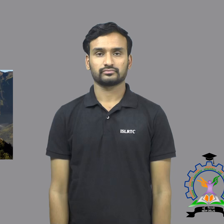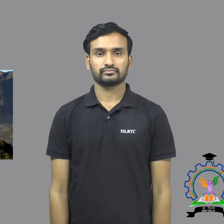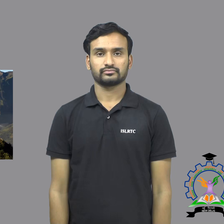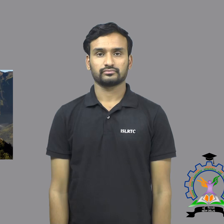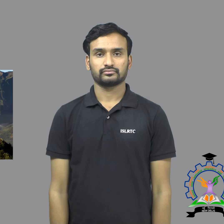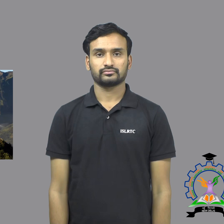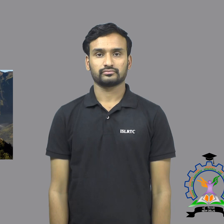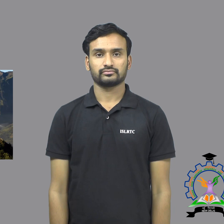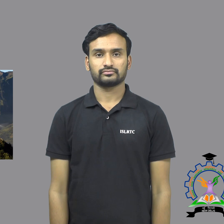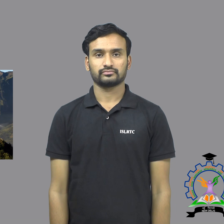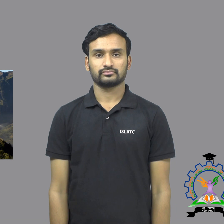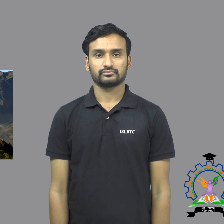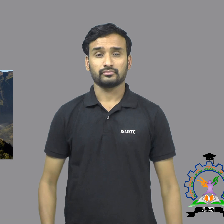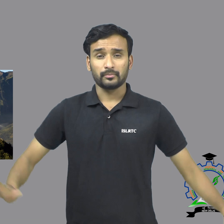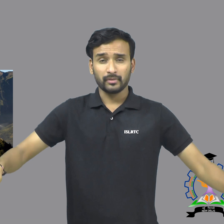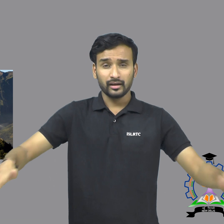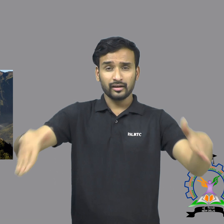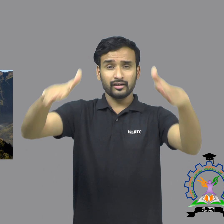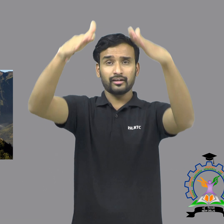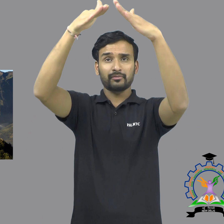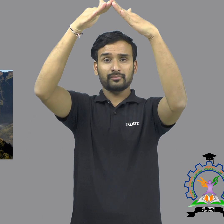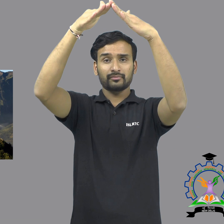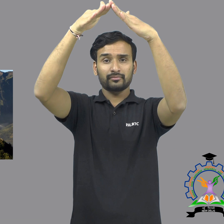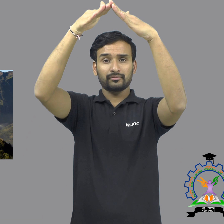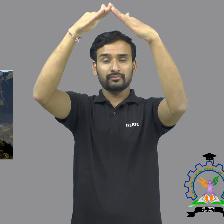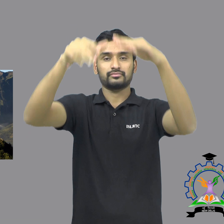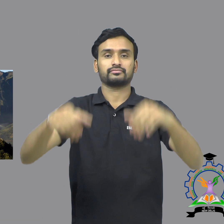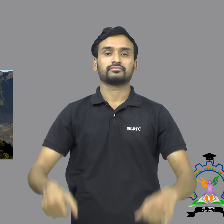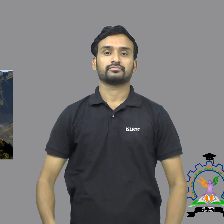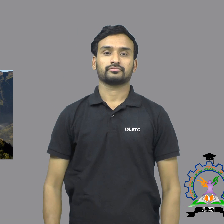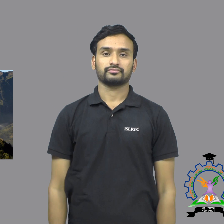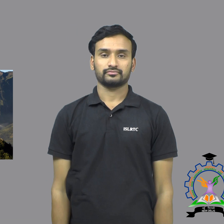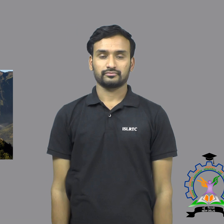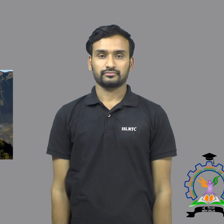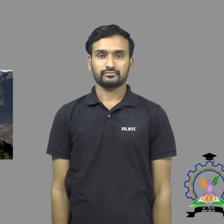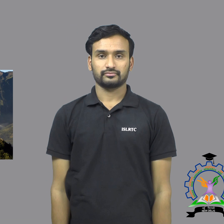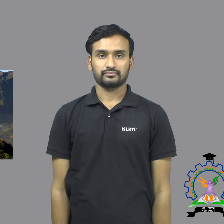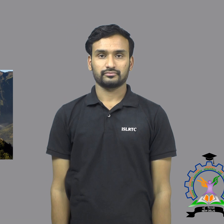Hill